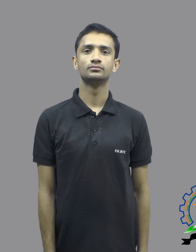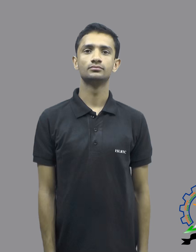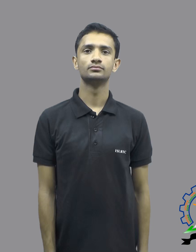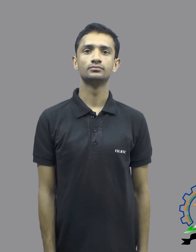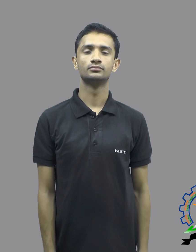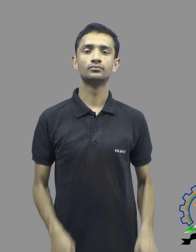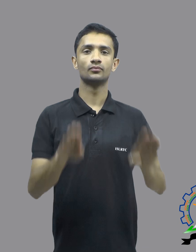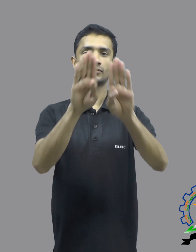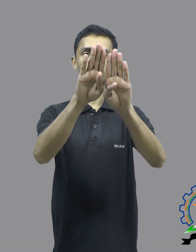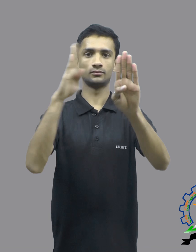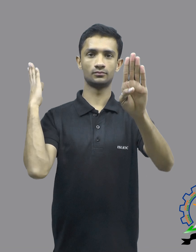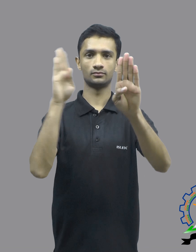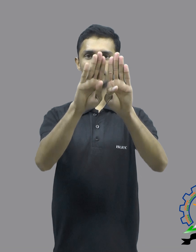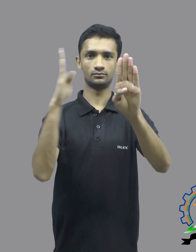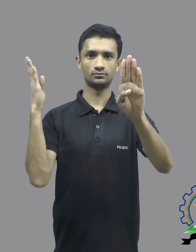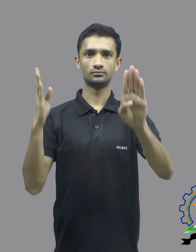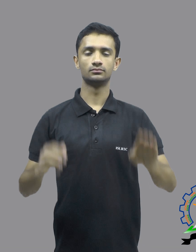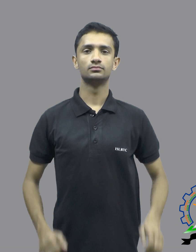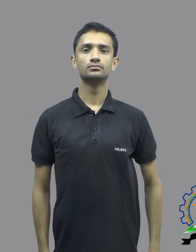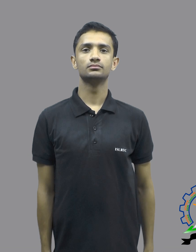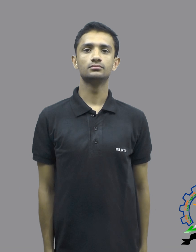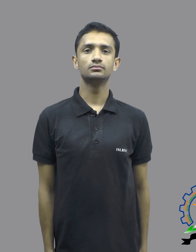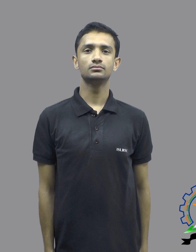Door